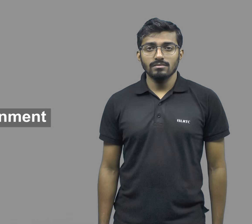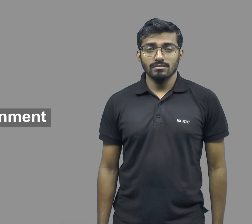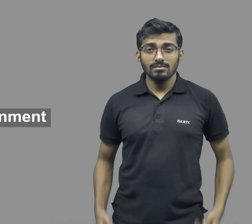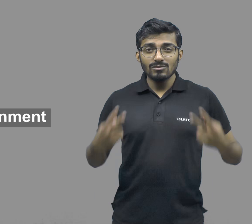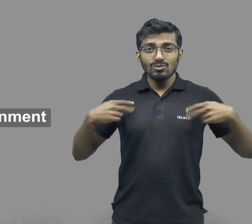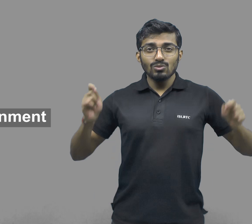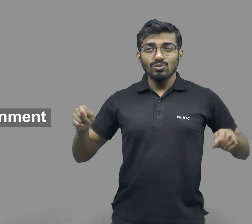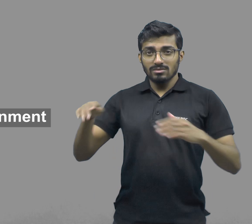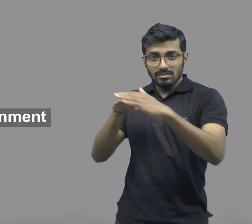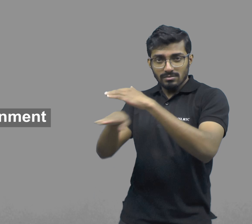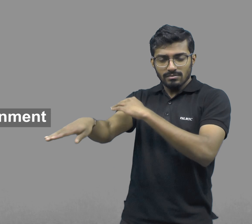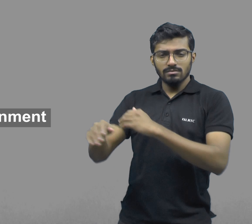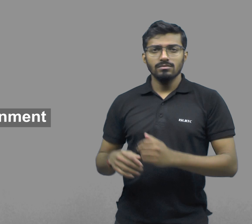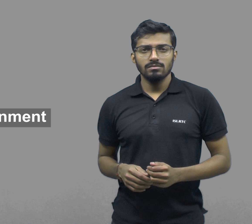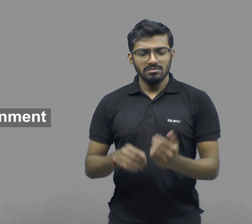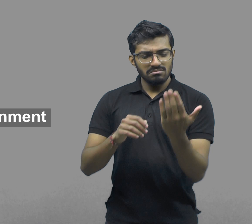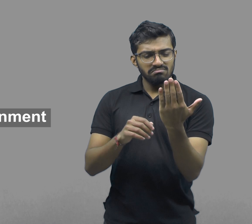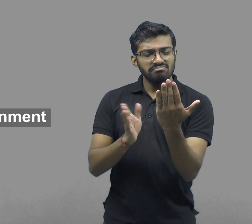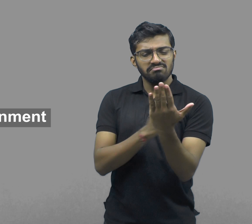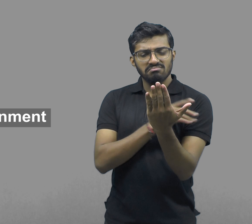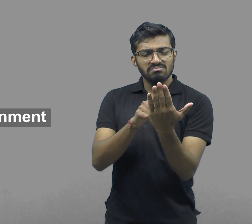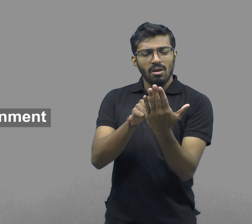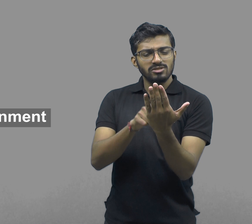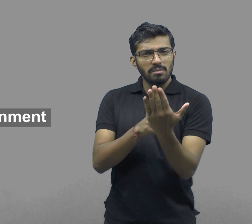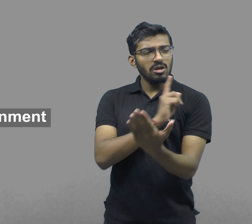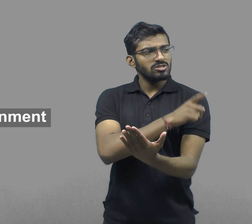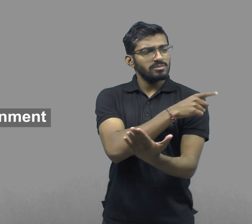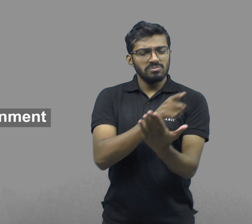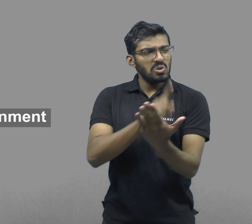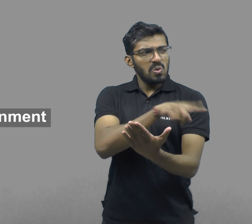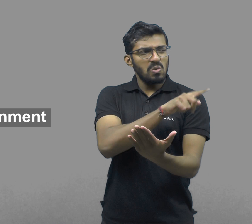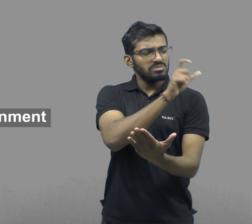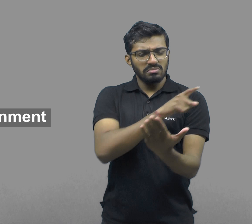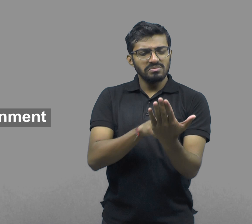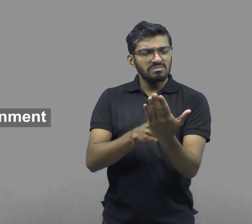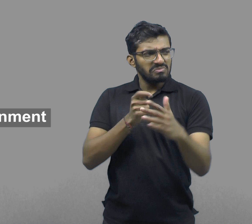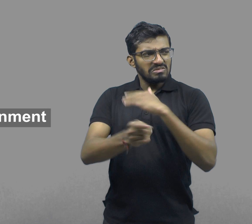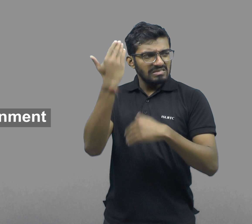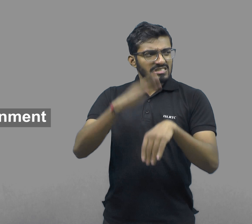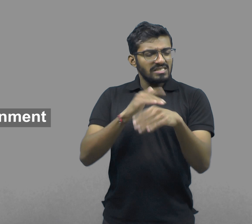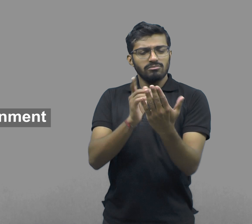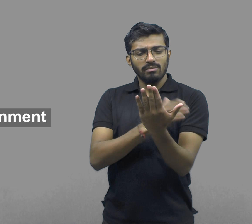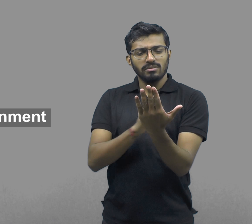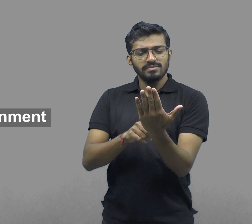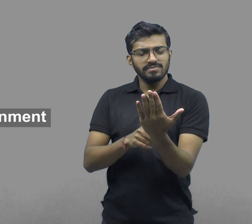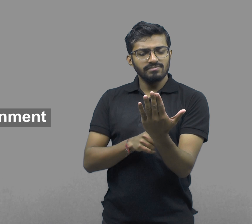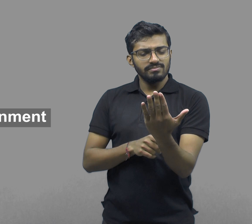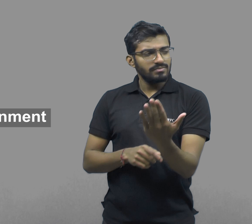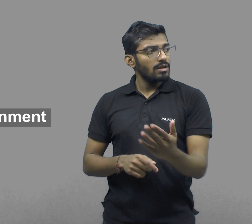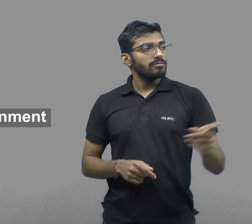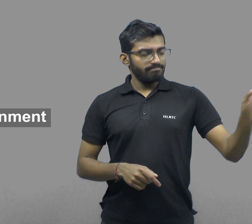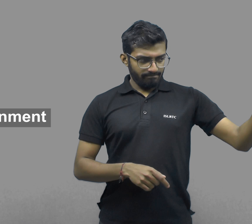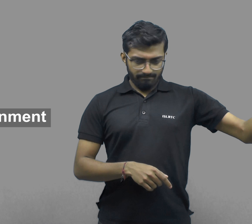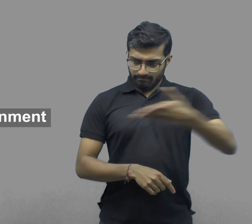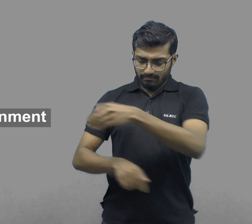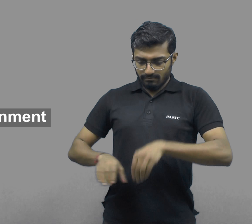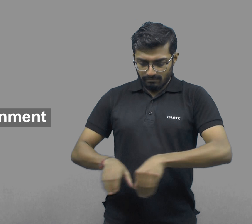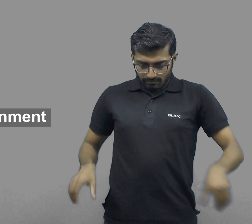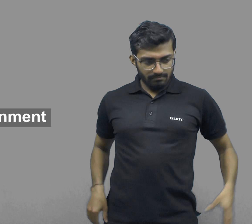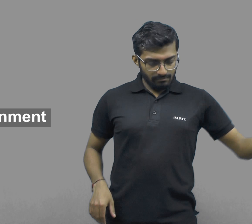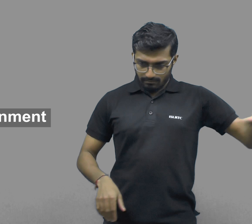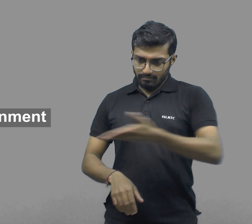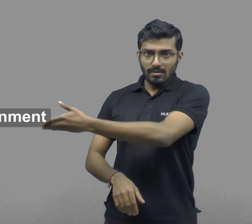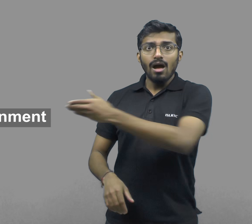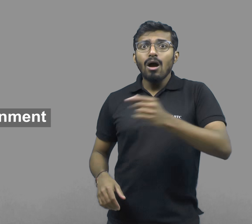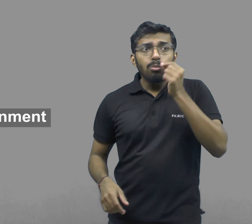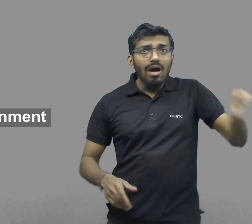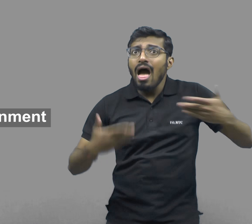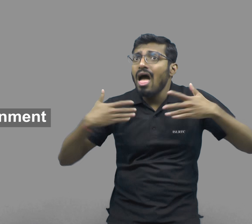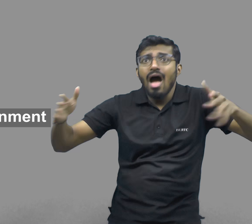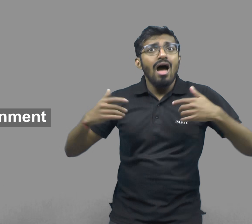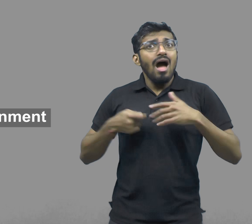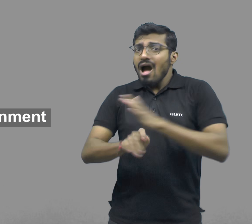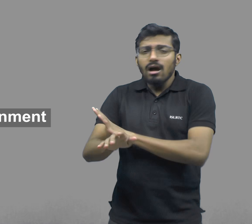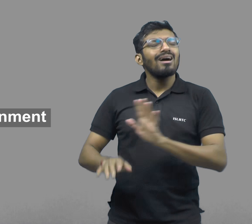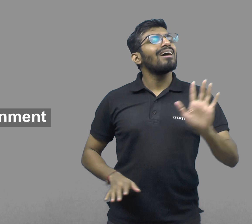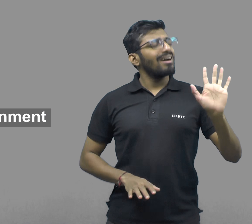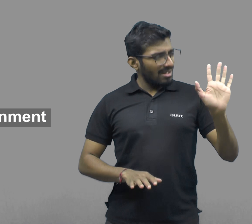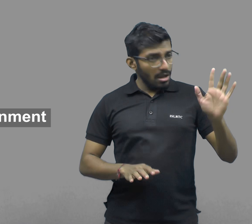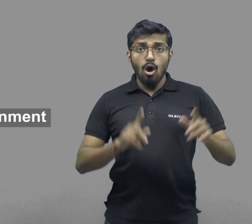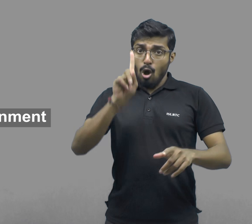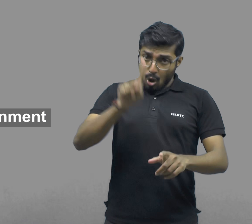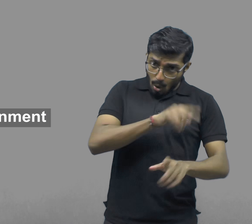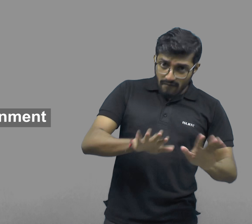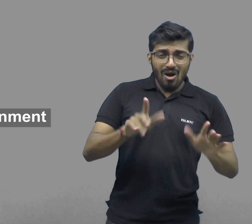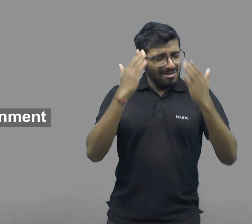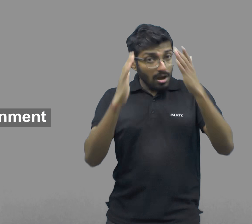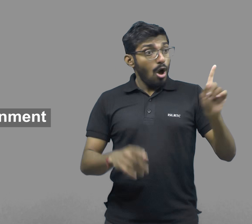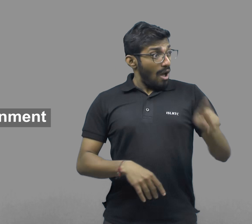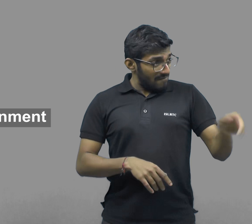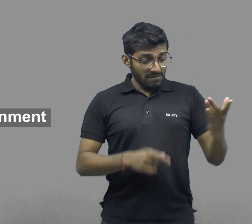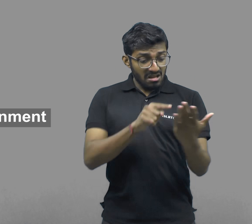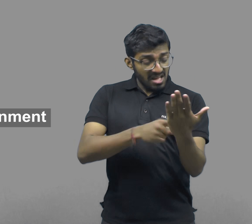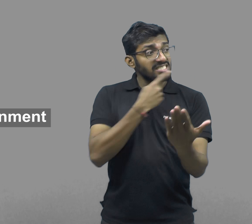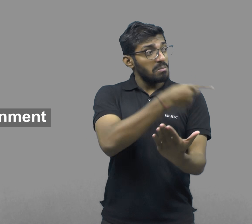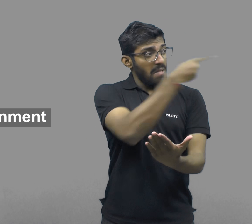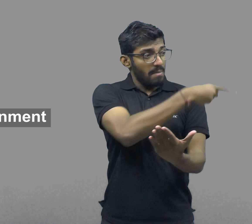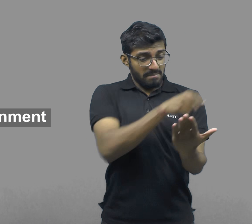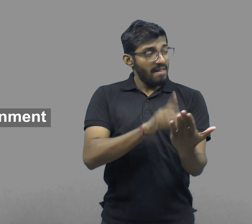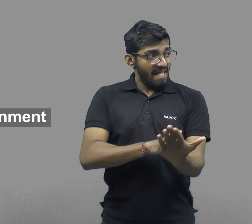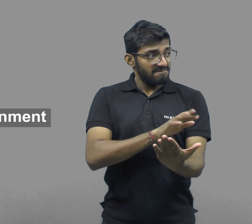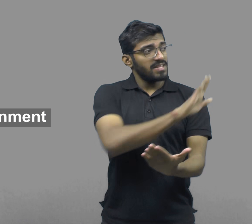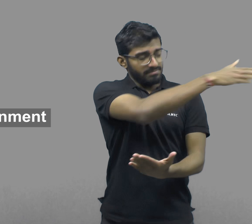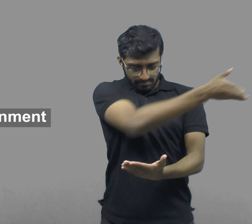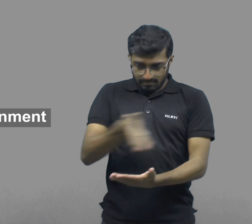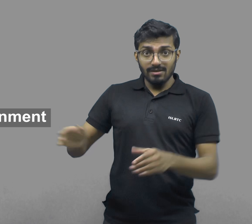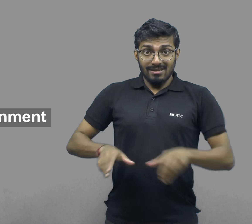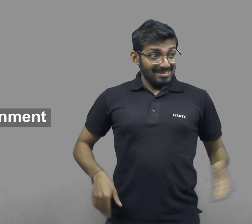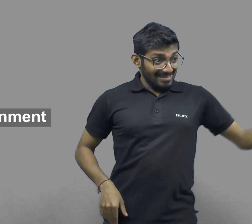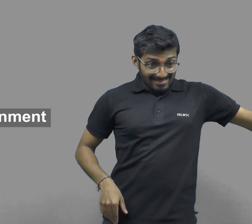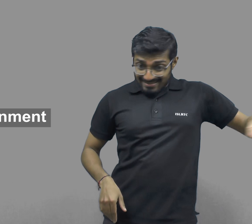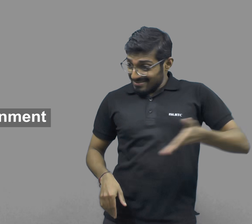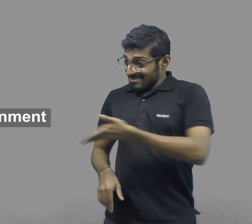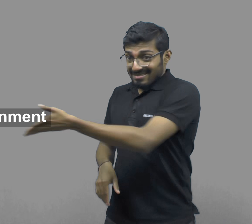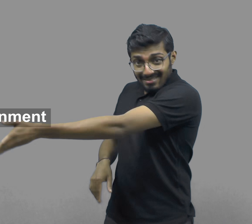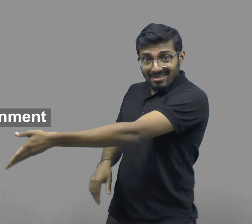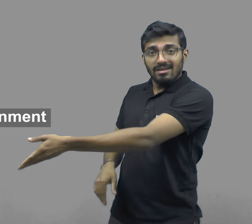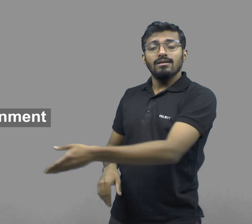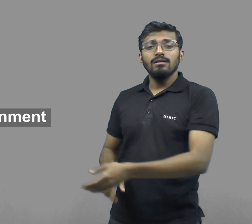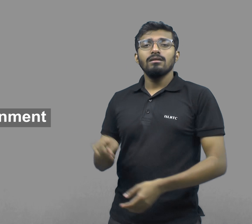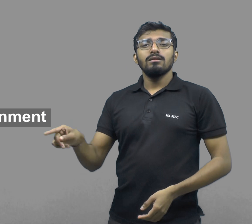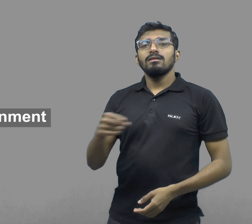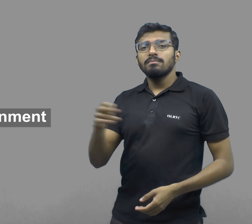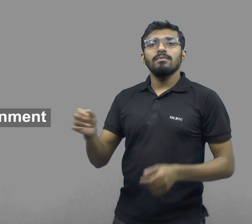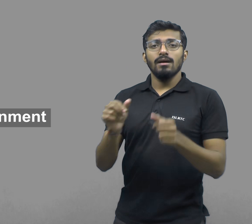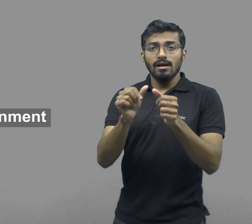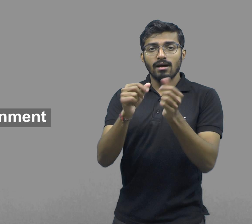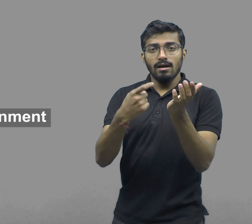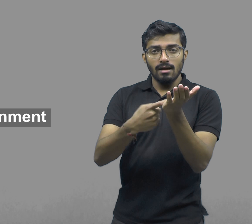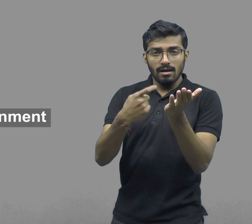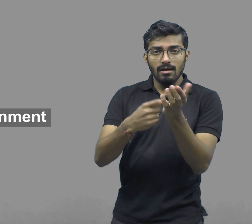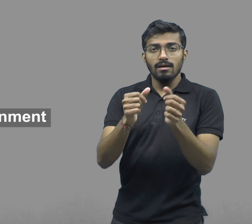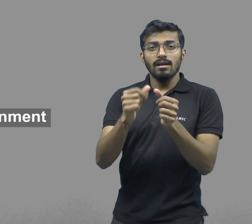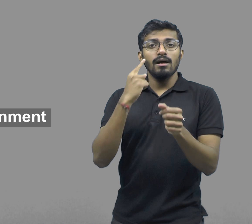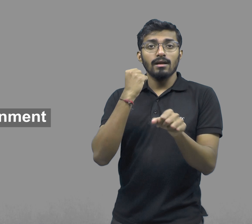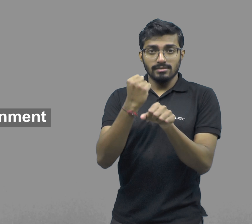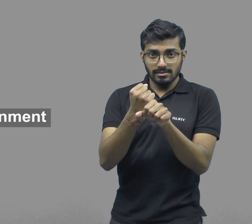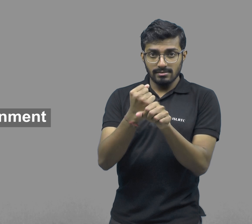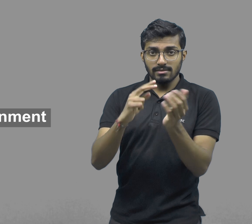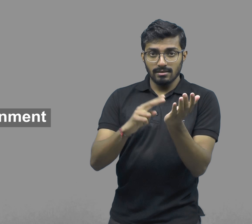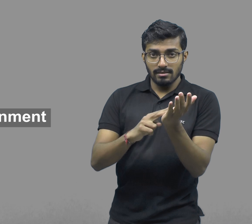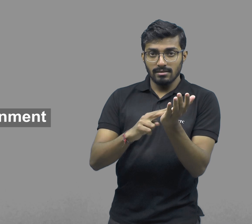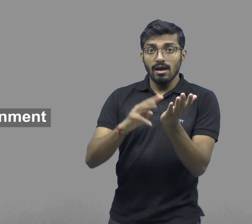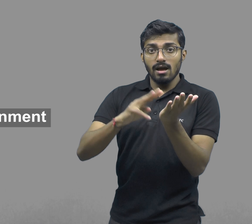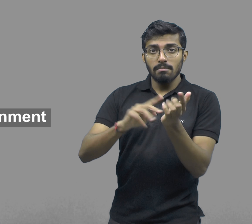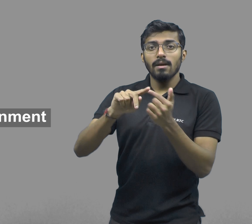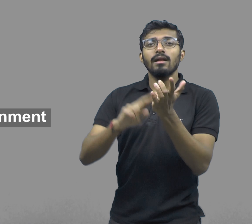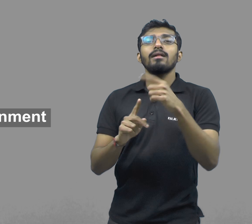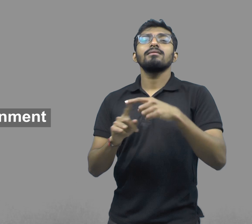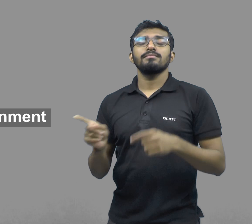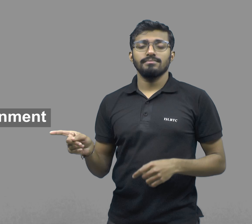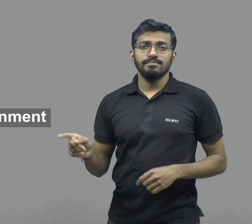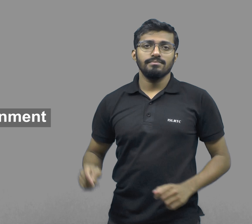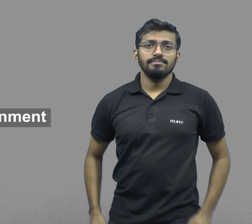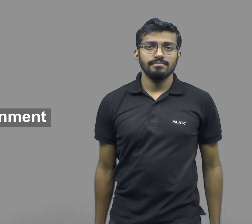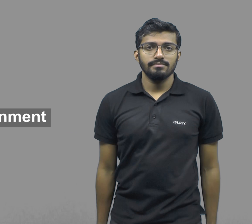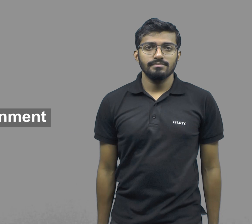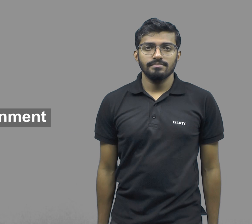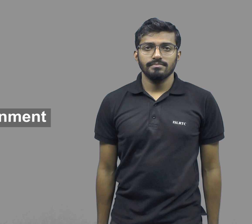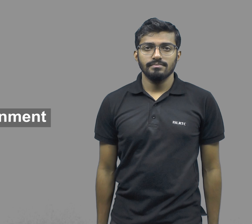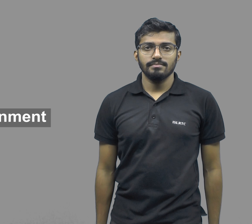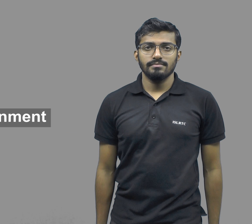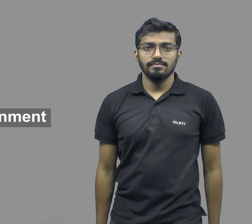Arraignment